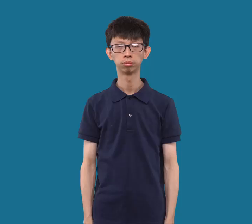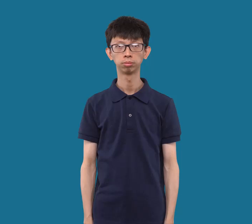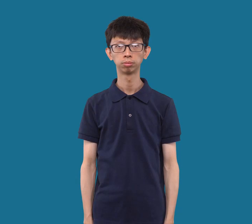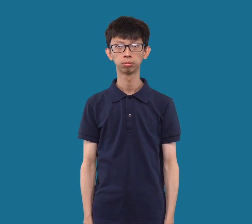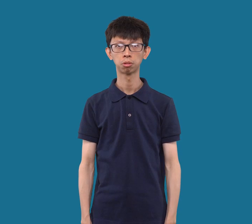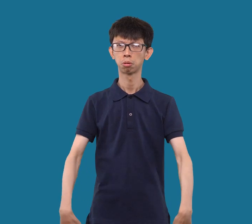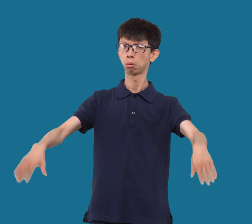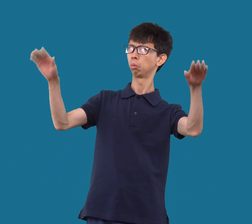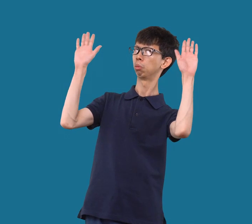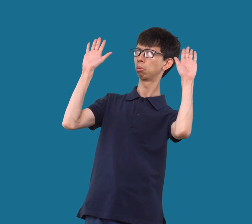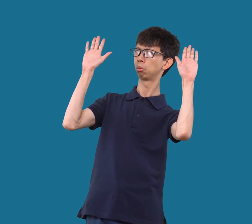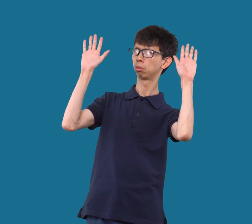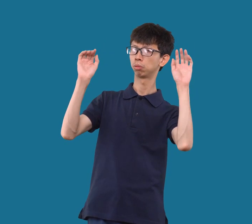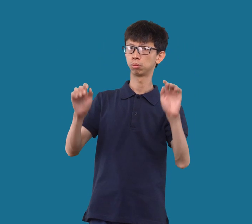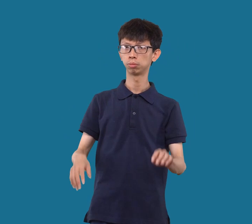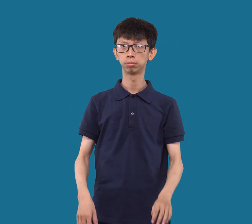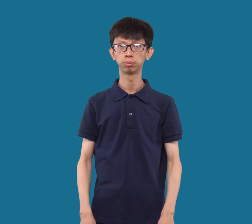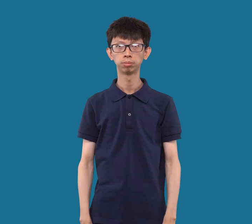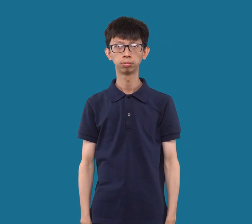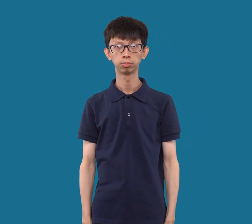đầu hàng